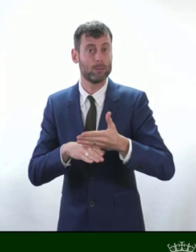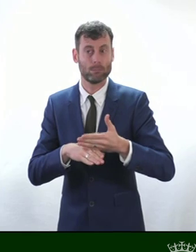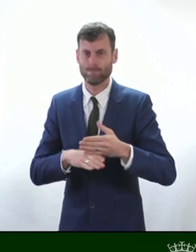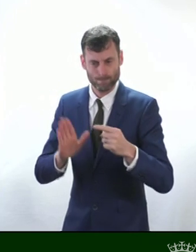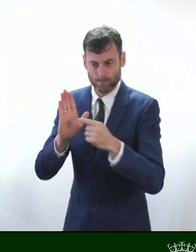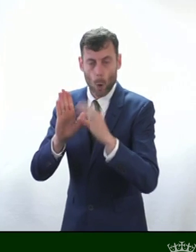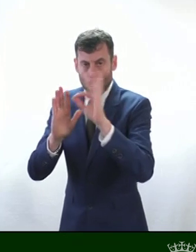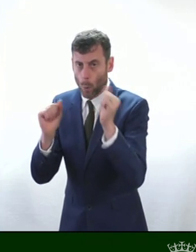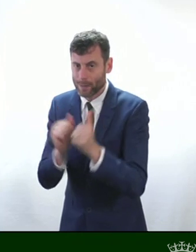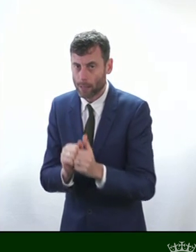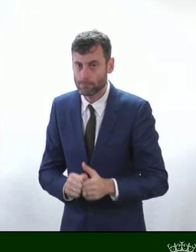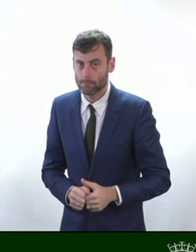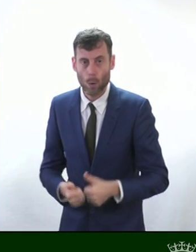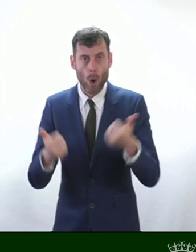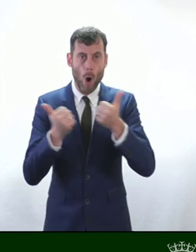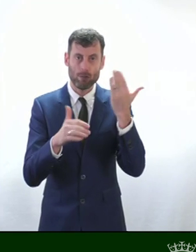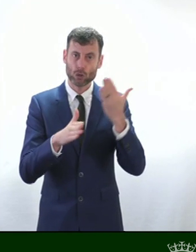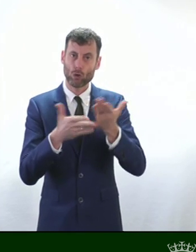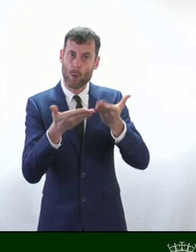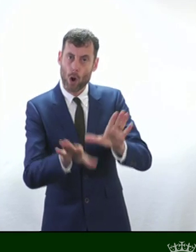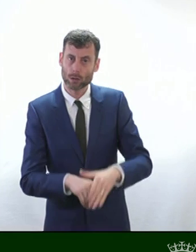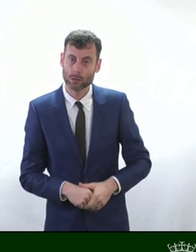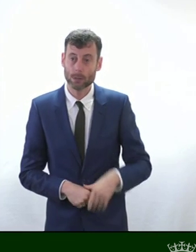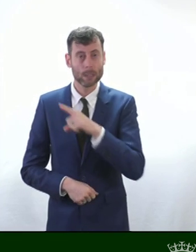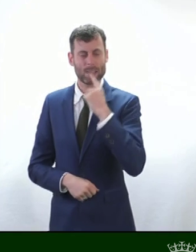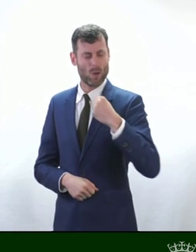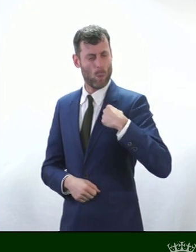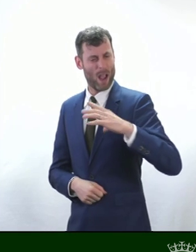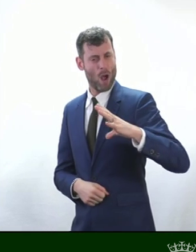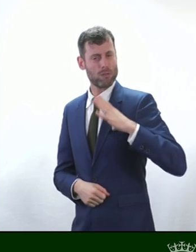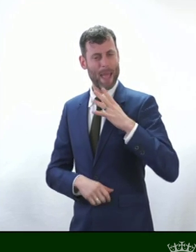He said he would prepare for any outcome. He has not.